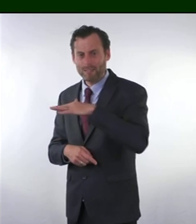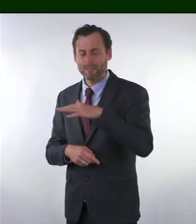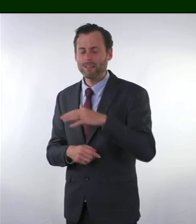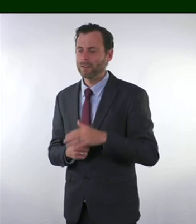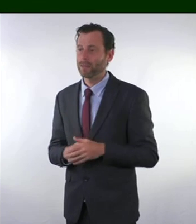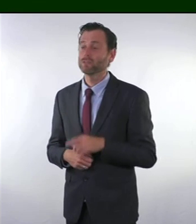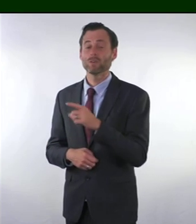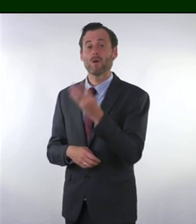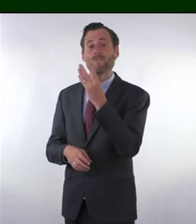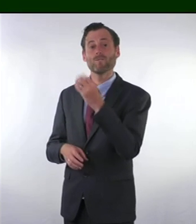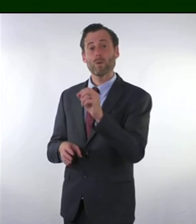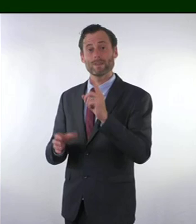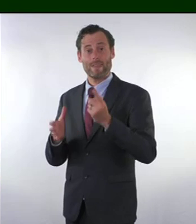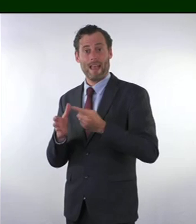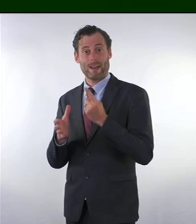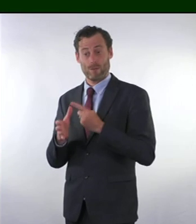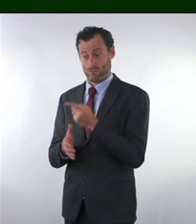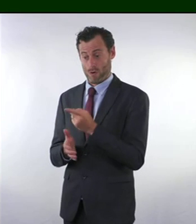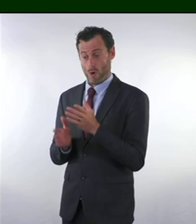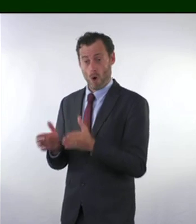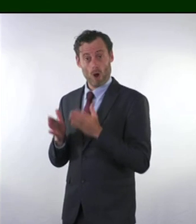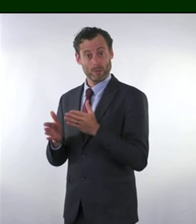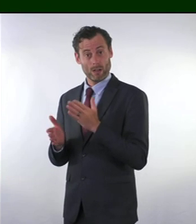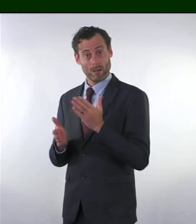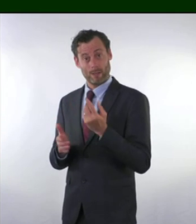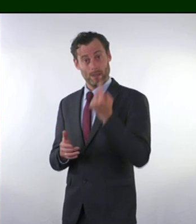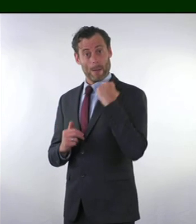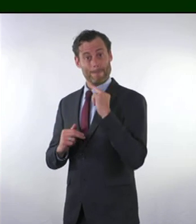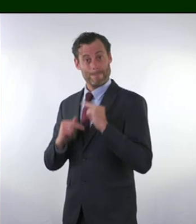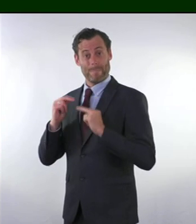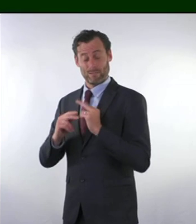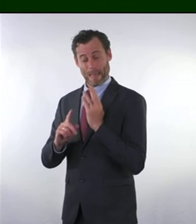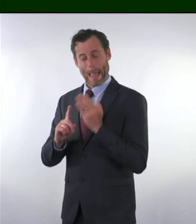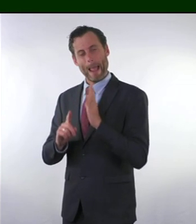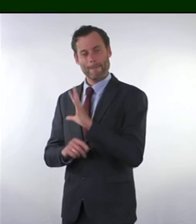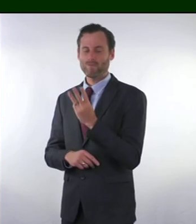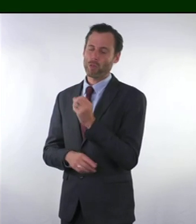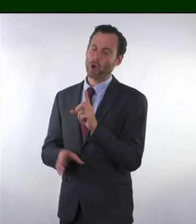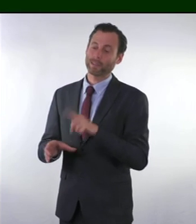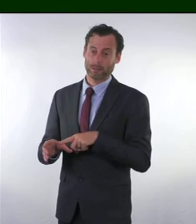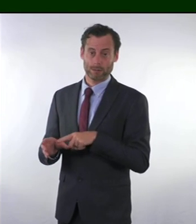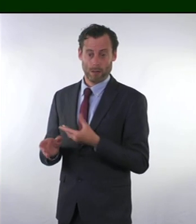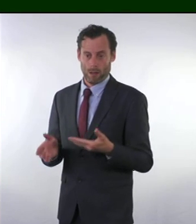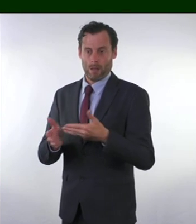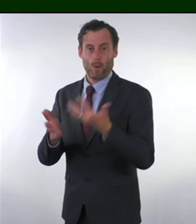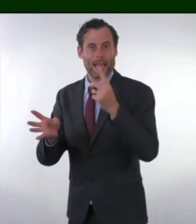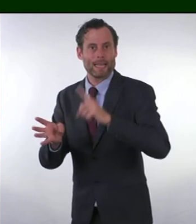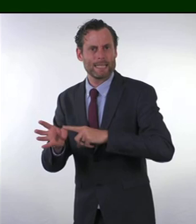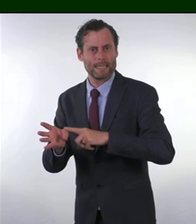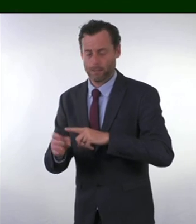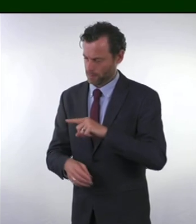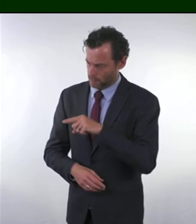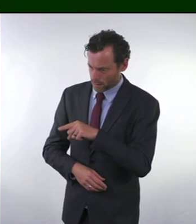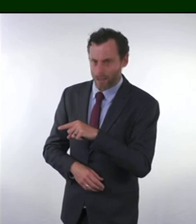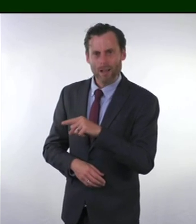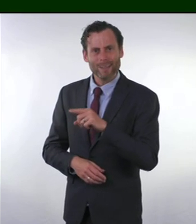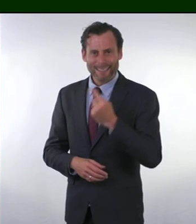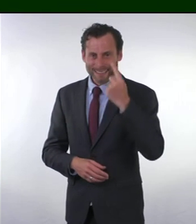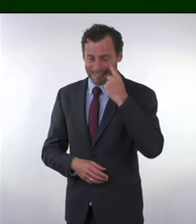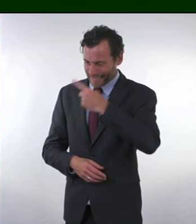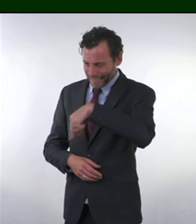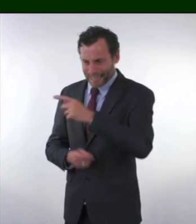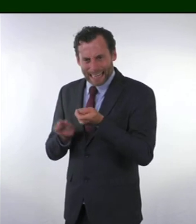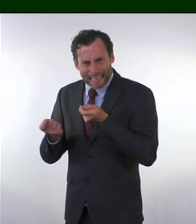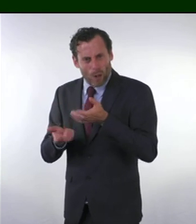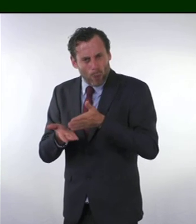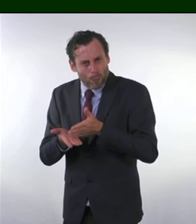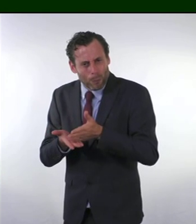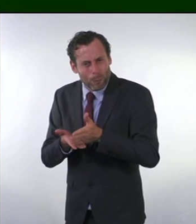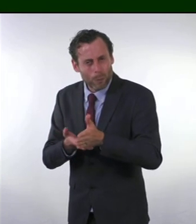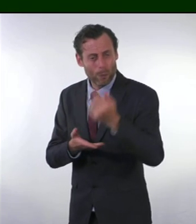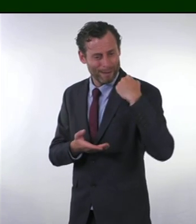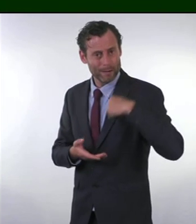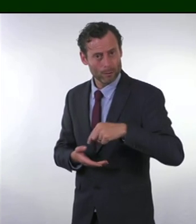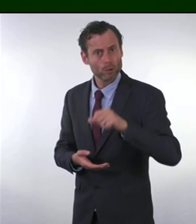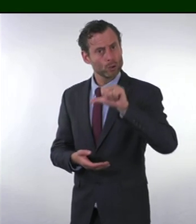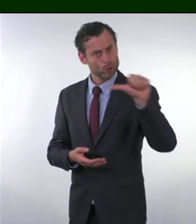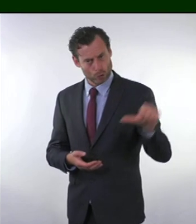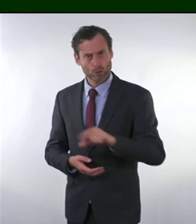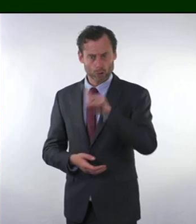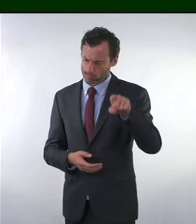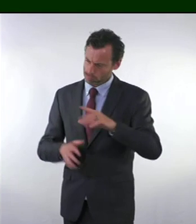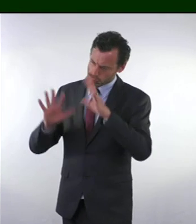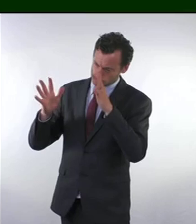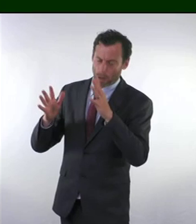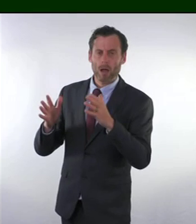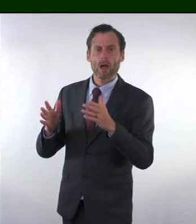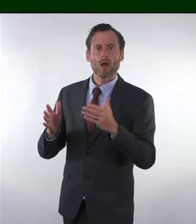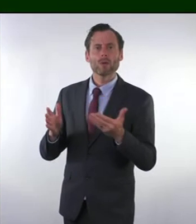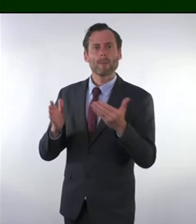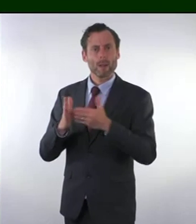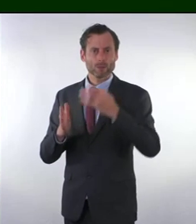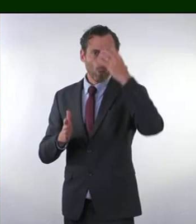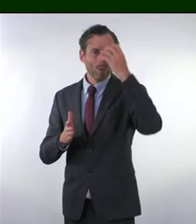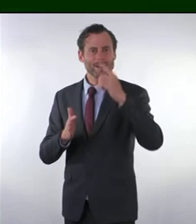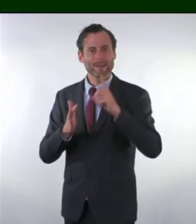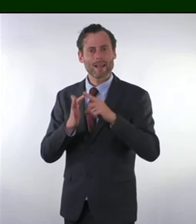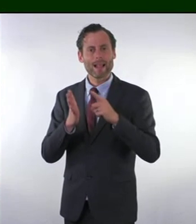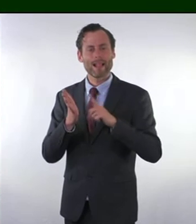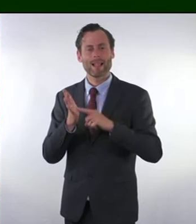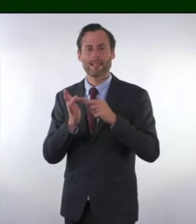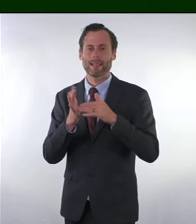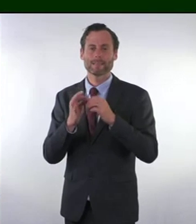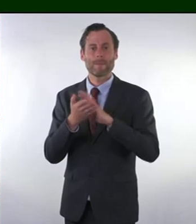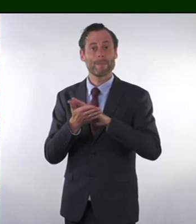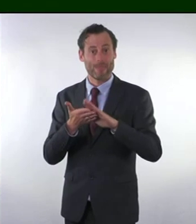On the 40th anniversary of a hospital built to last only 30 years, does my right honourable Friend agree that the dedication shown by staff in responding to coronavirus deserves to be recognised by our including the Queen Elizabeth in our new hospital building programme?